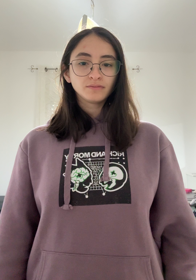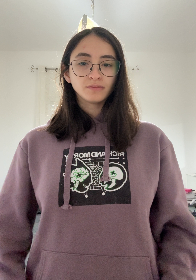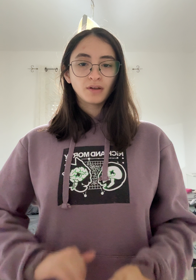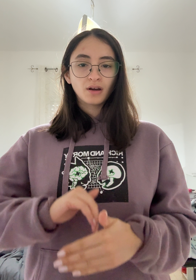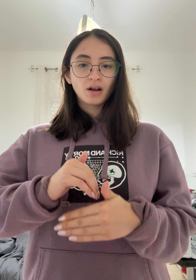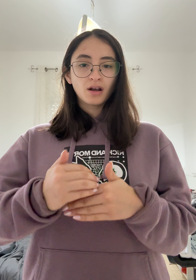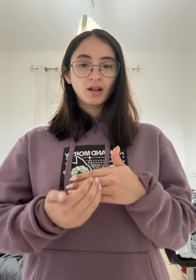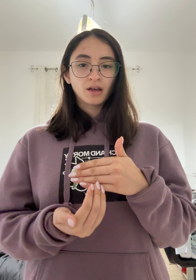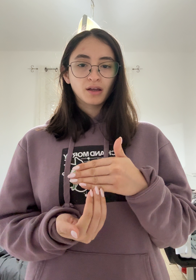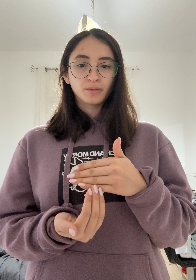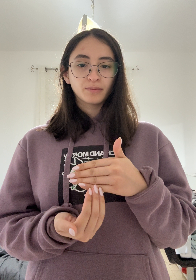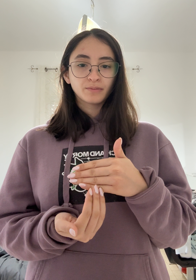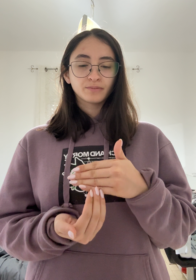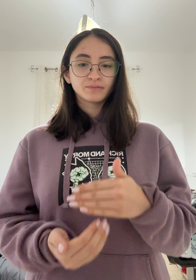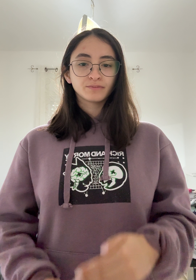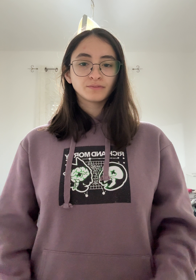לחם